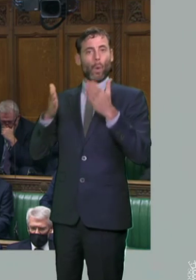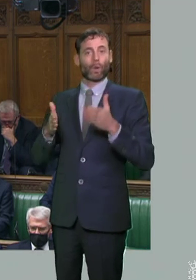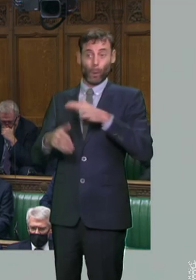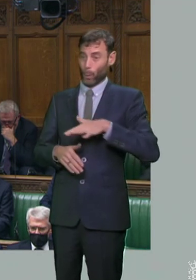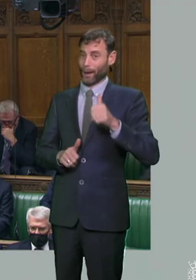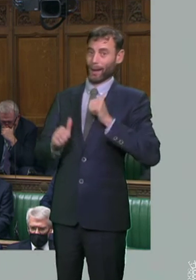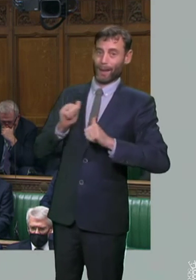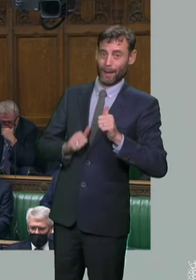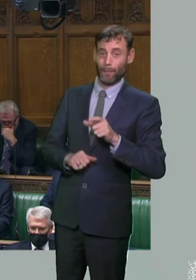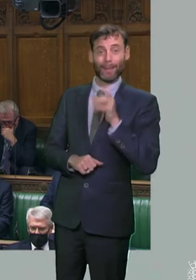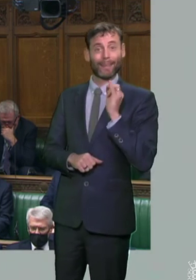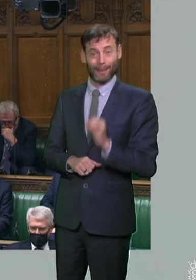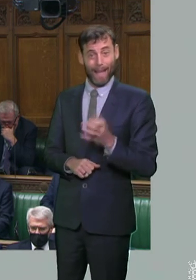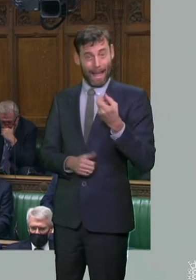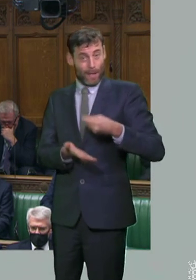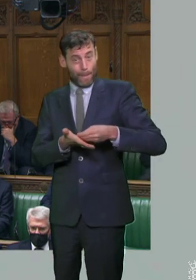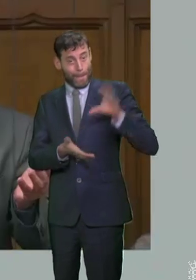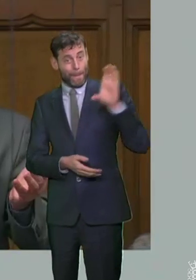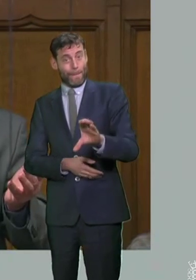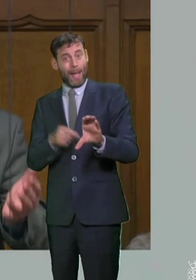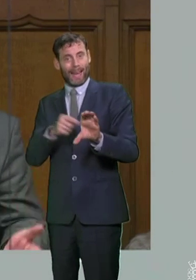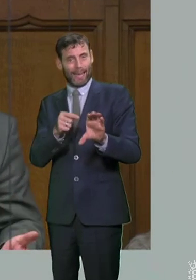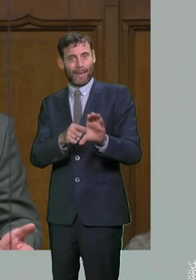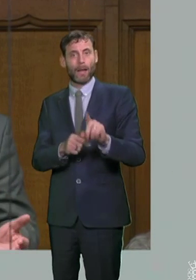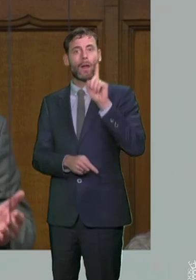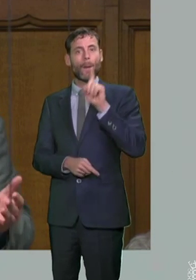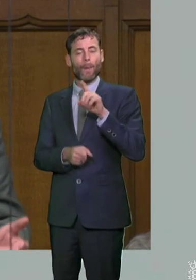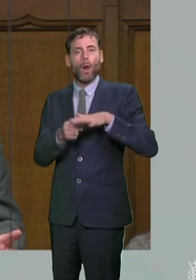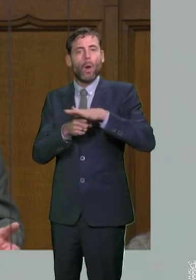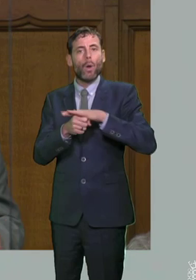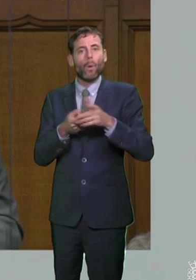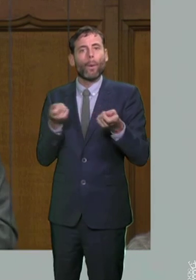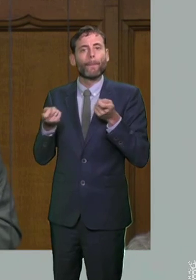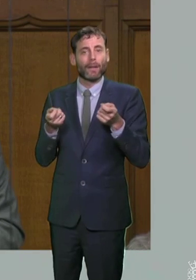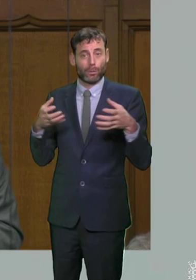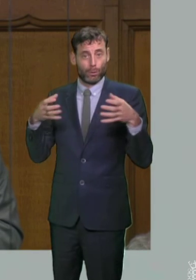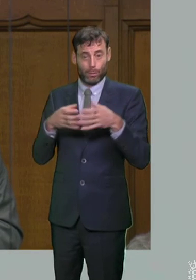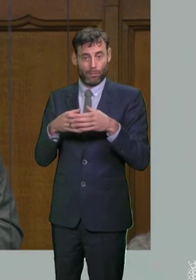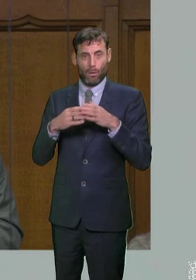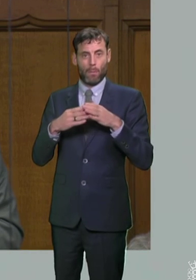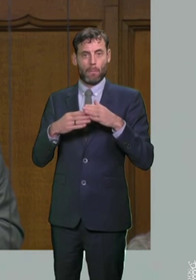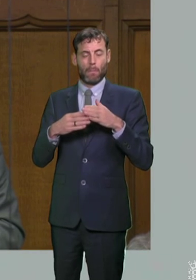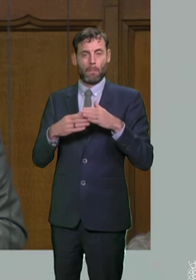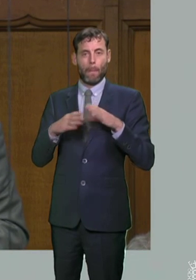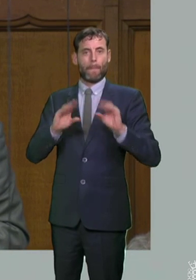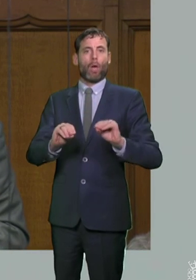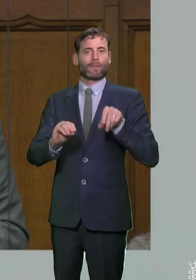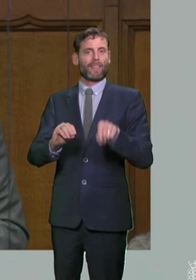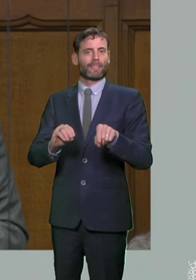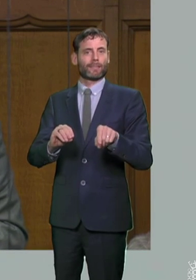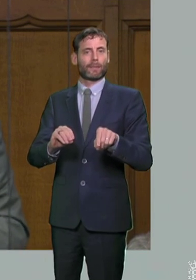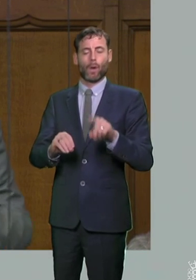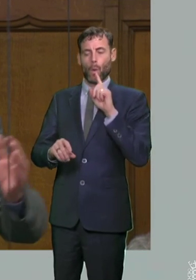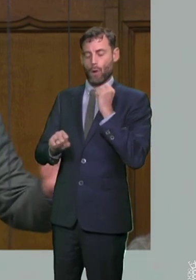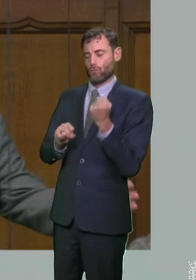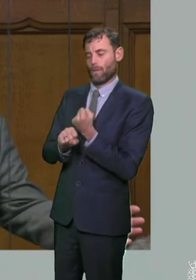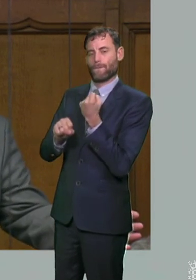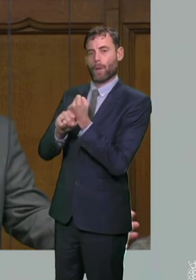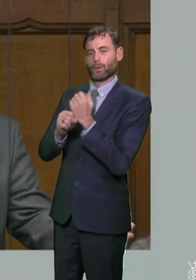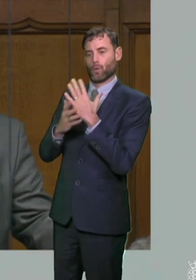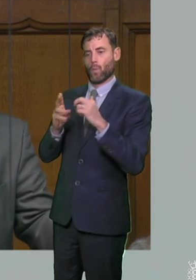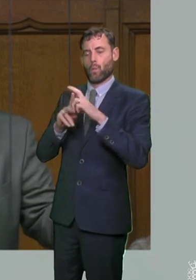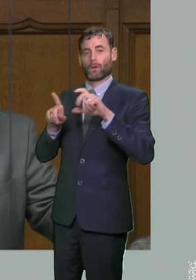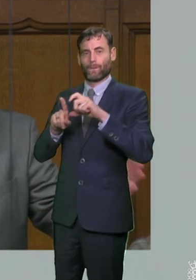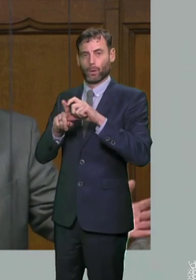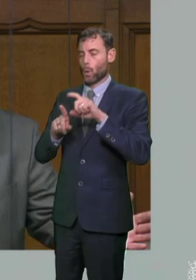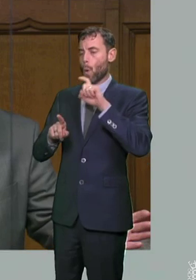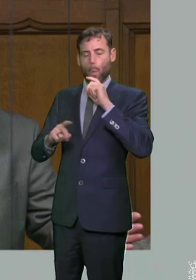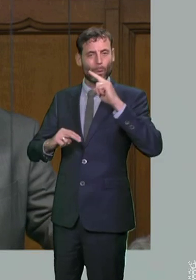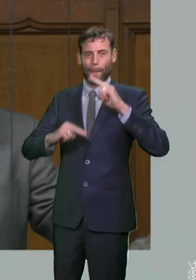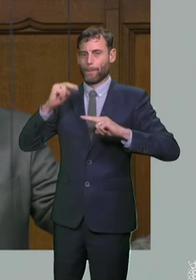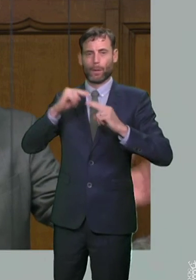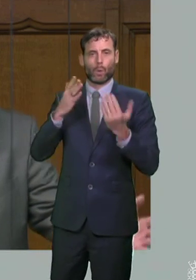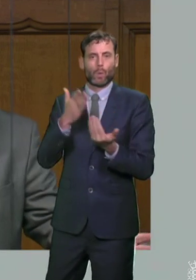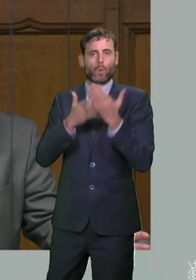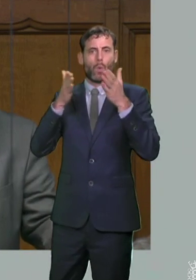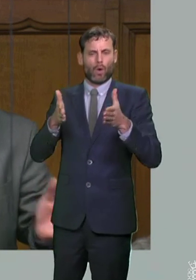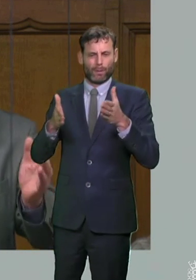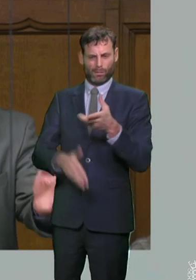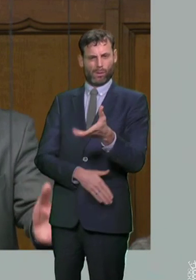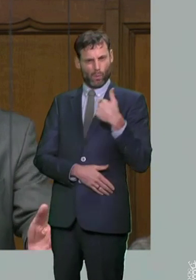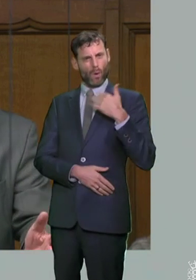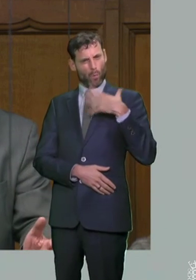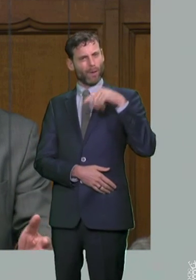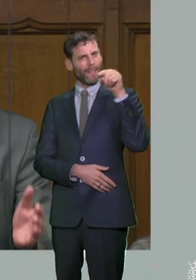Sadly, even though the money is there, the local management of our trust have blocked it; they are going to refurbish Watford’s hospital and not give us a brand-new hospital on a greenfield site, which is what we want.